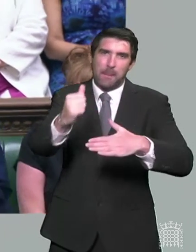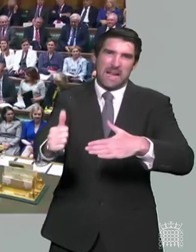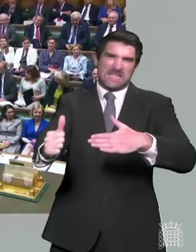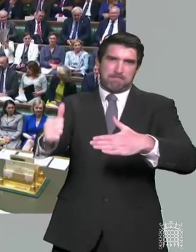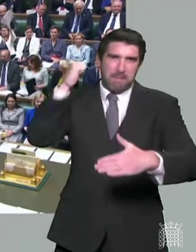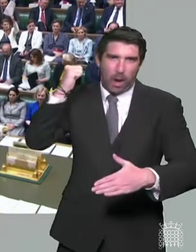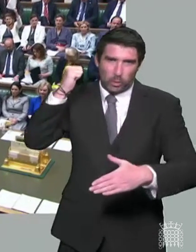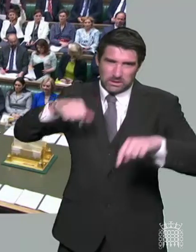rose—